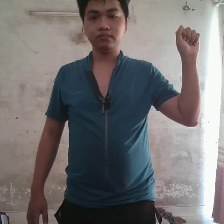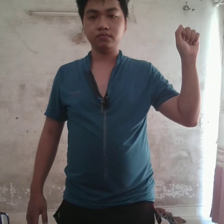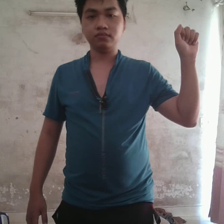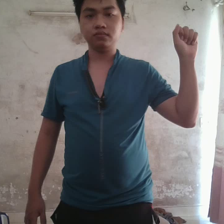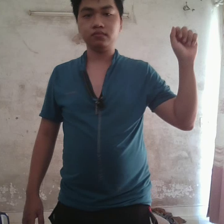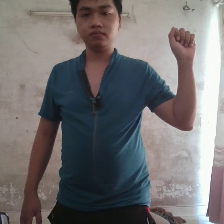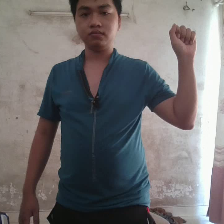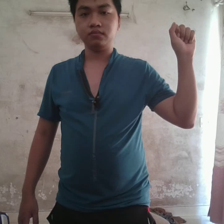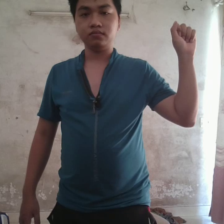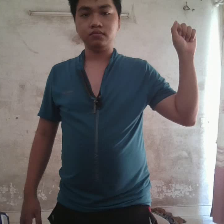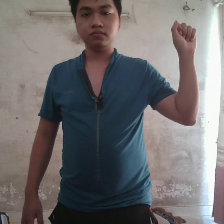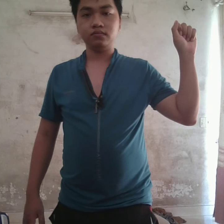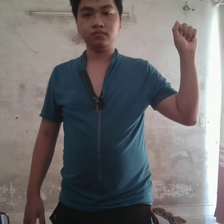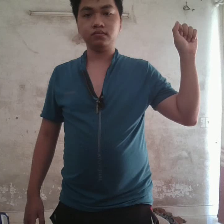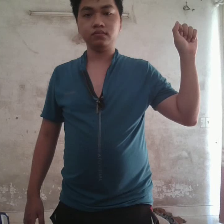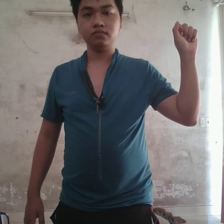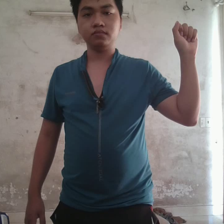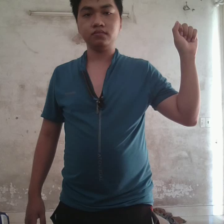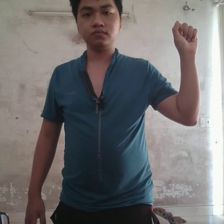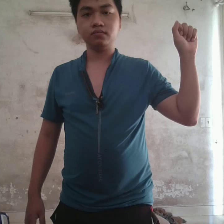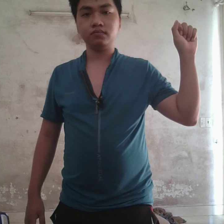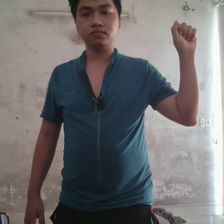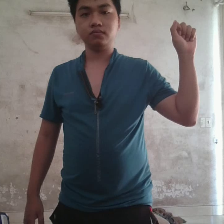a